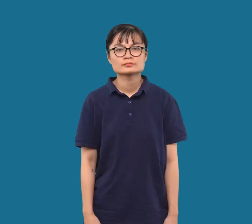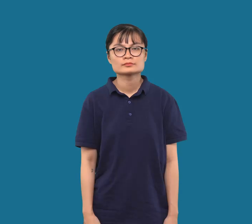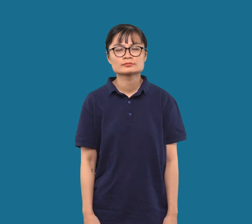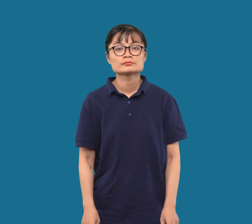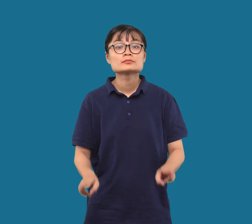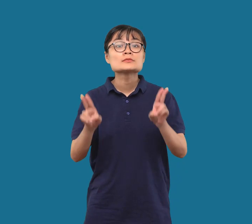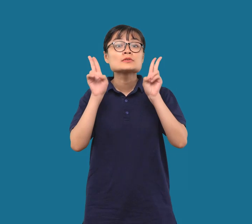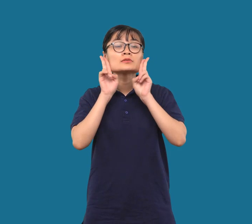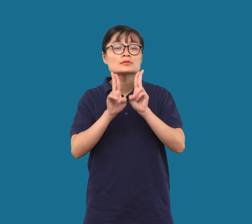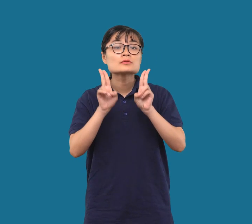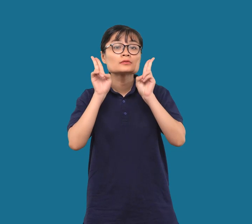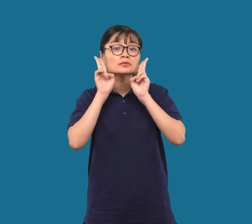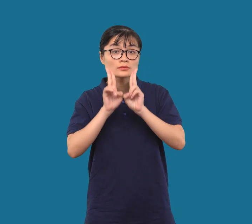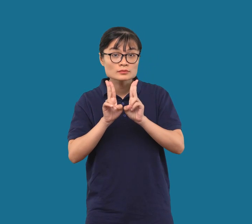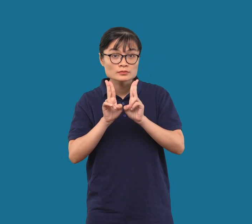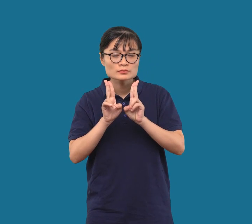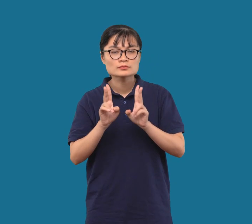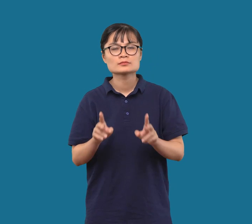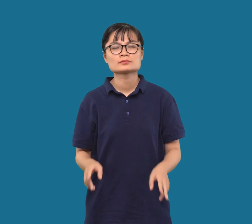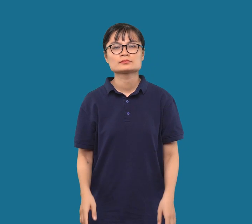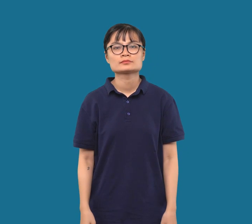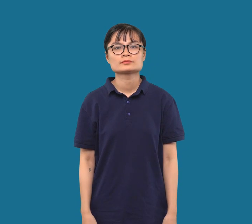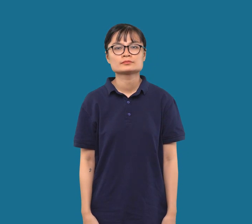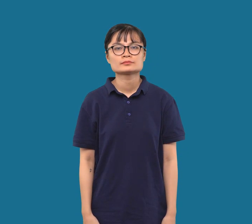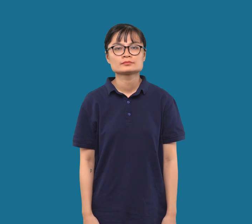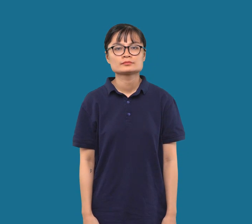vườn thú